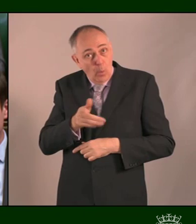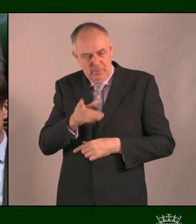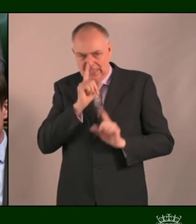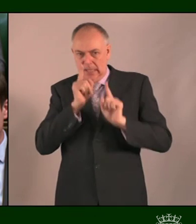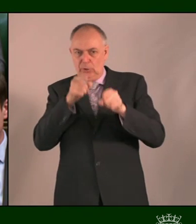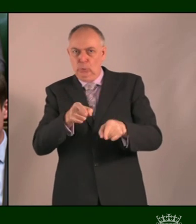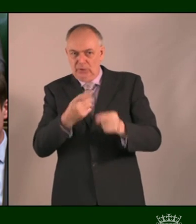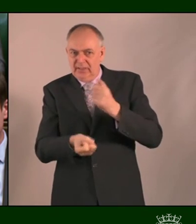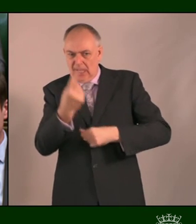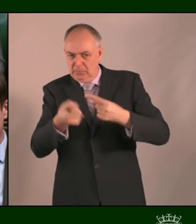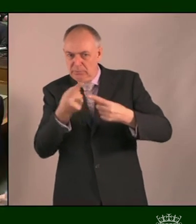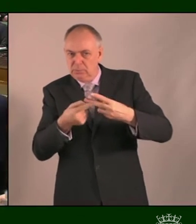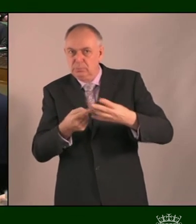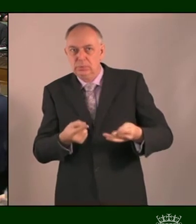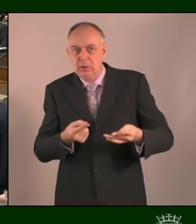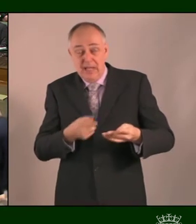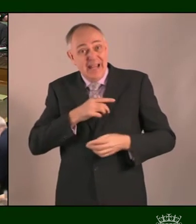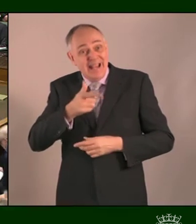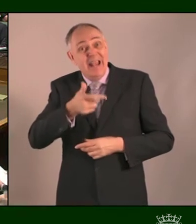If he was, why did he appoint her?